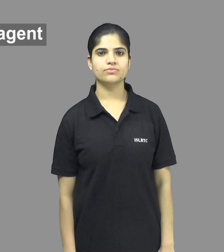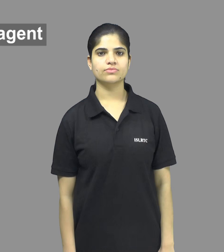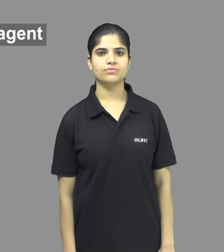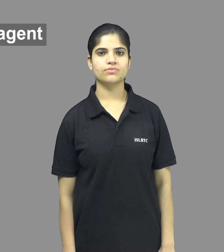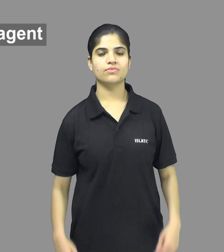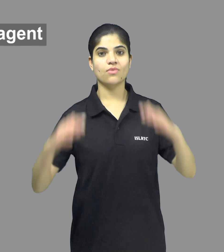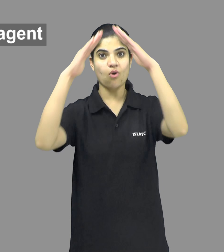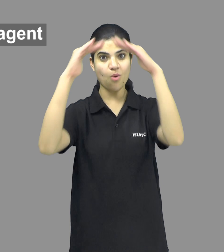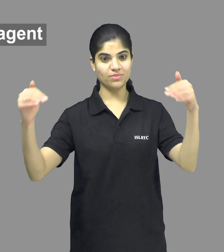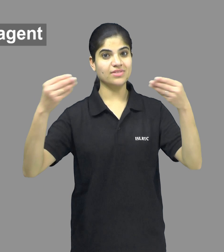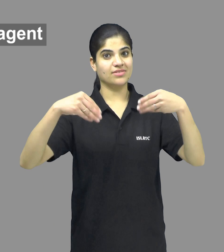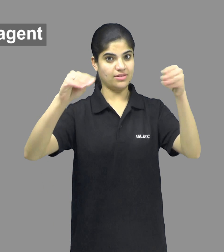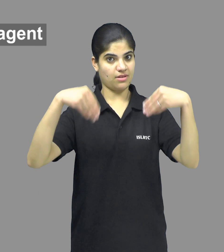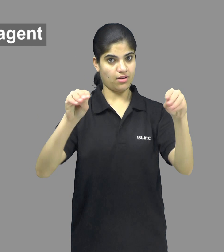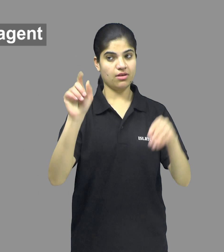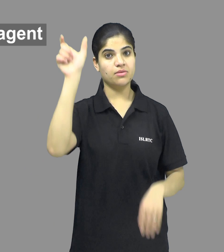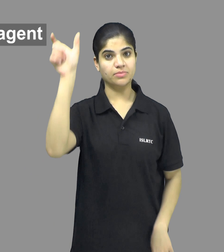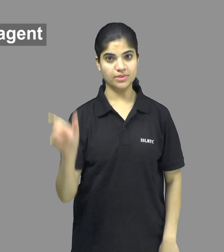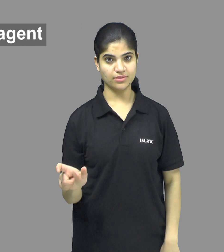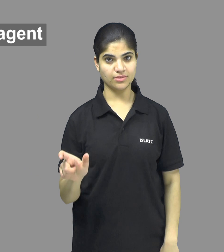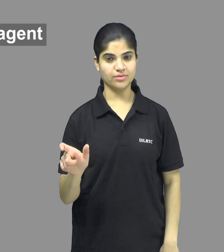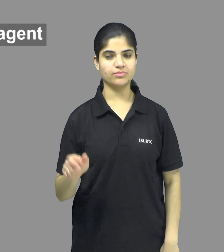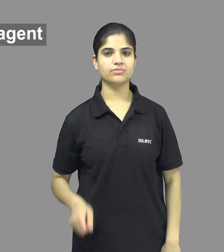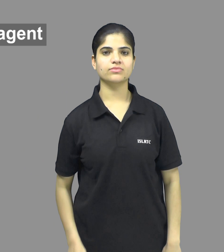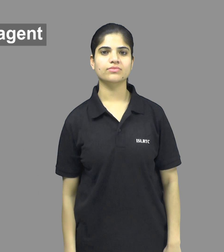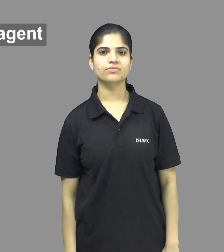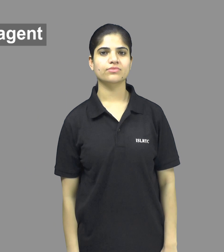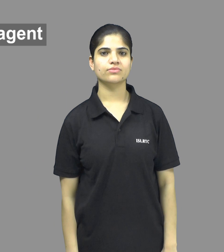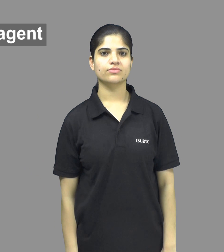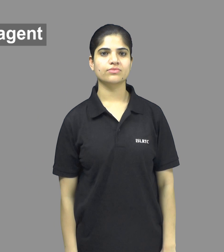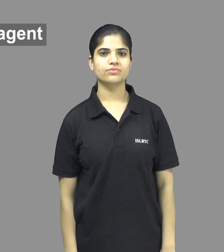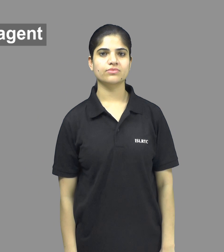Real Estate Agent